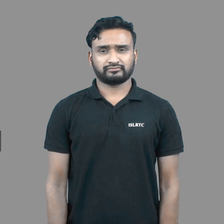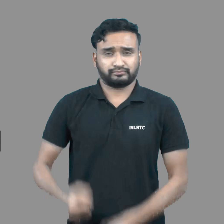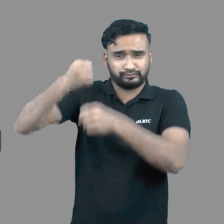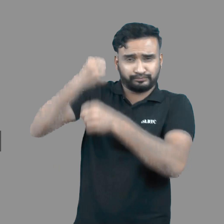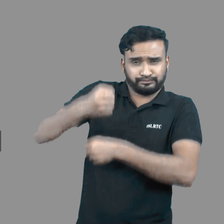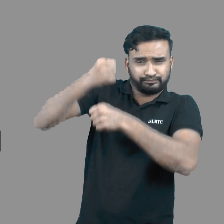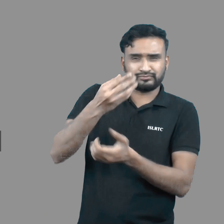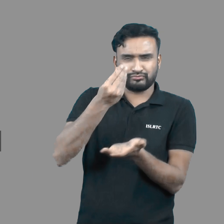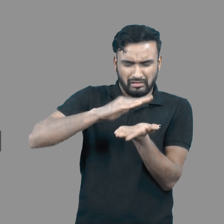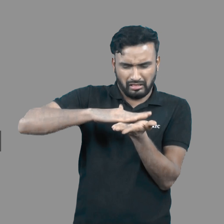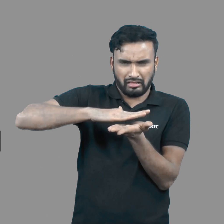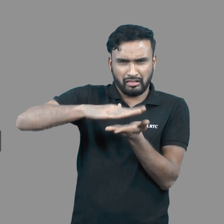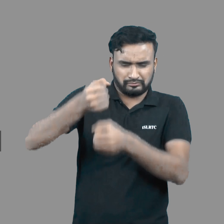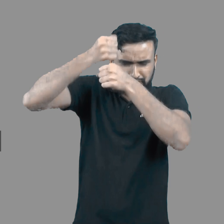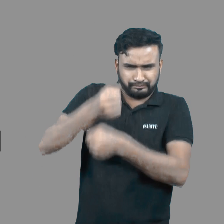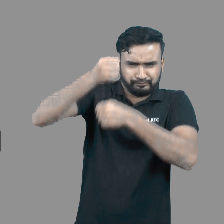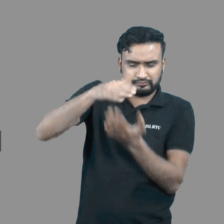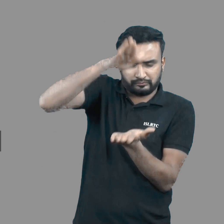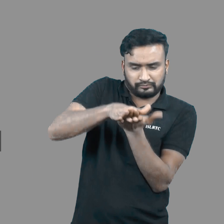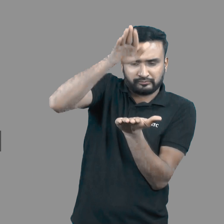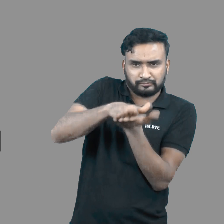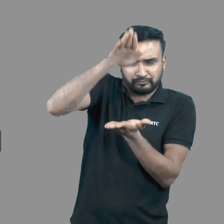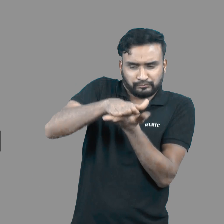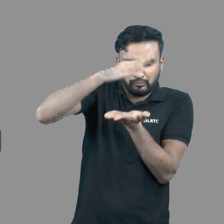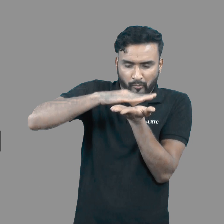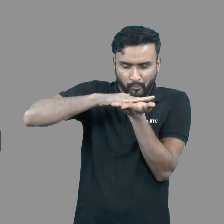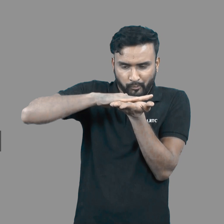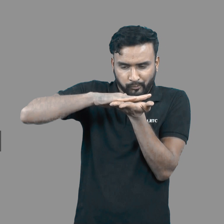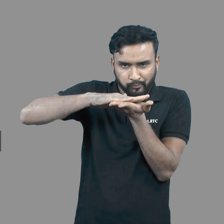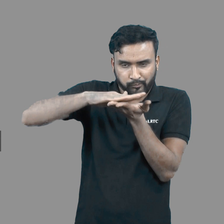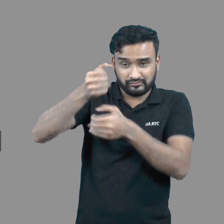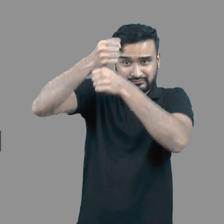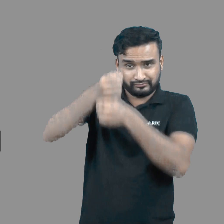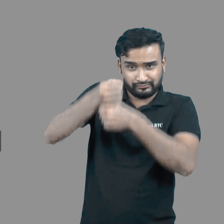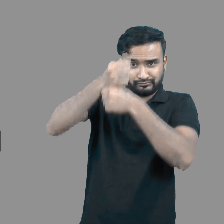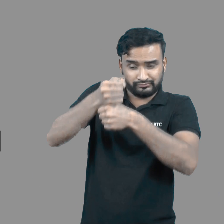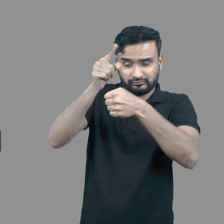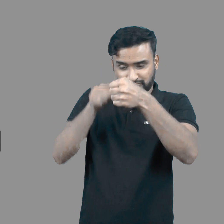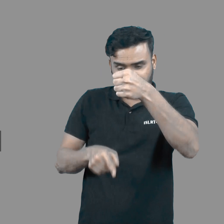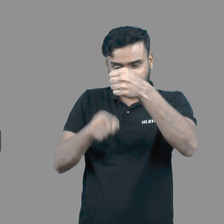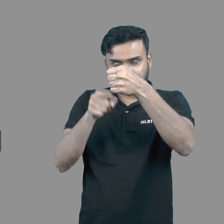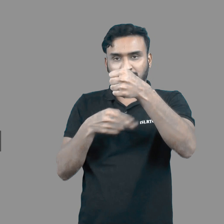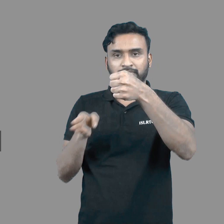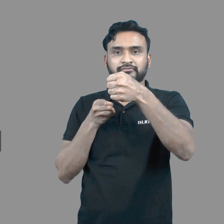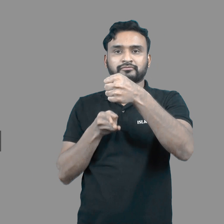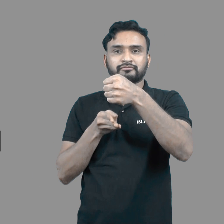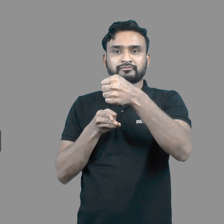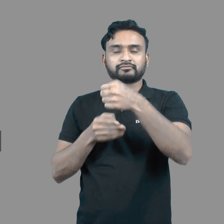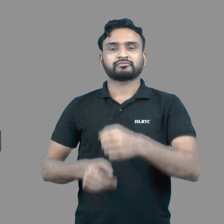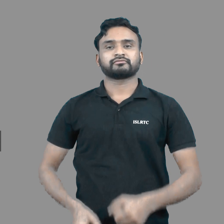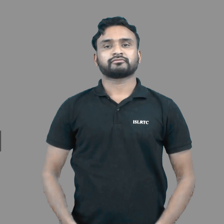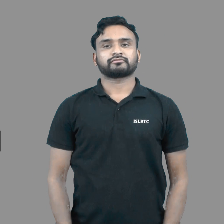Earth Rammer